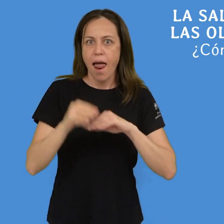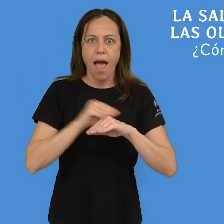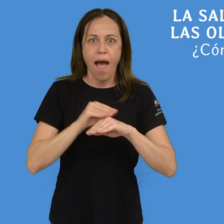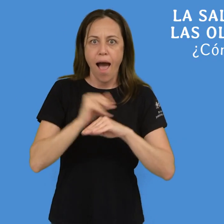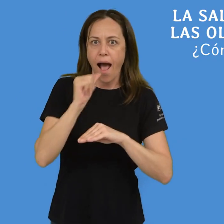alcohol